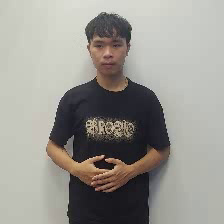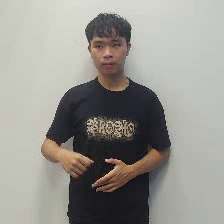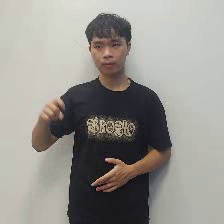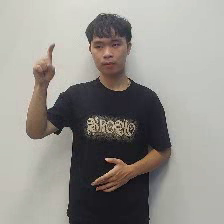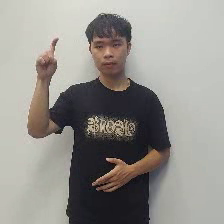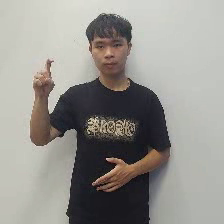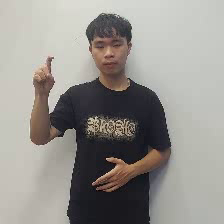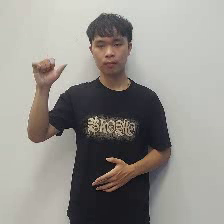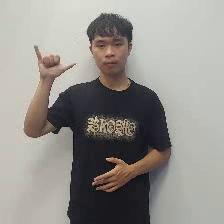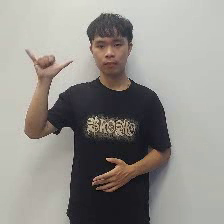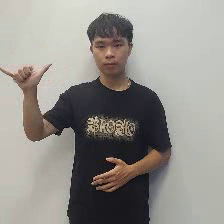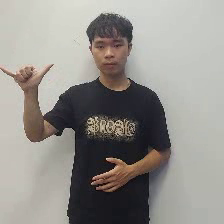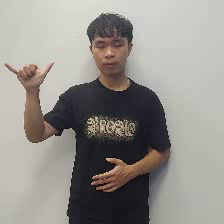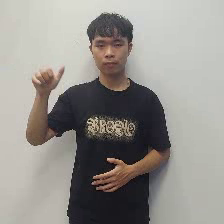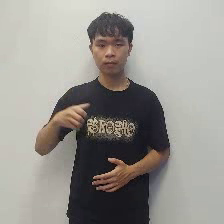Đồng ý